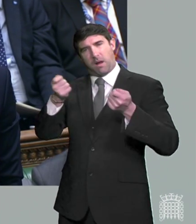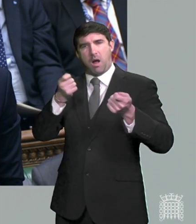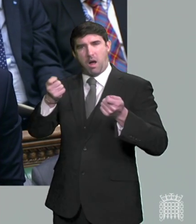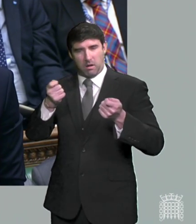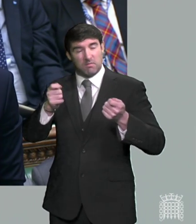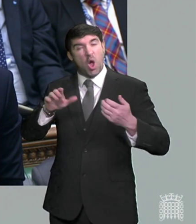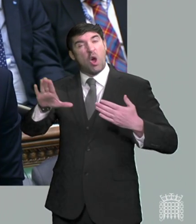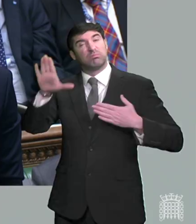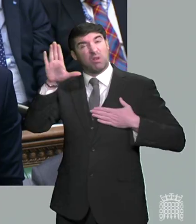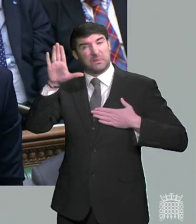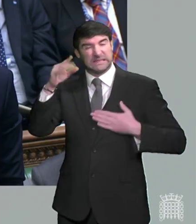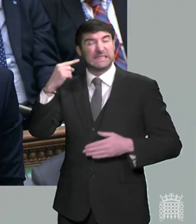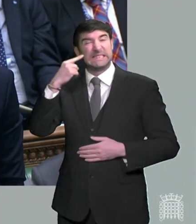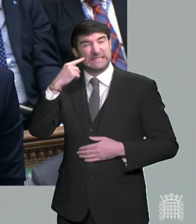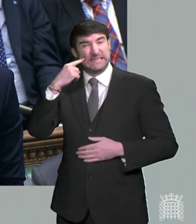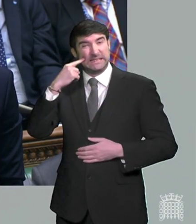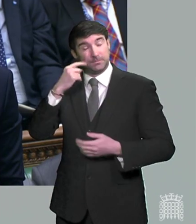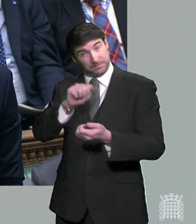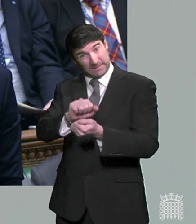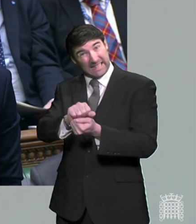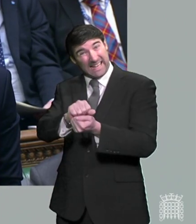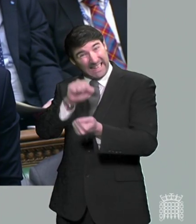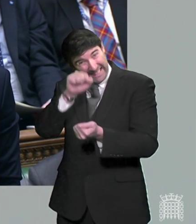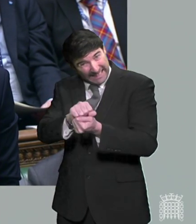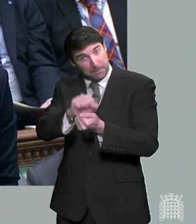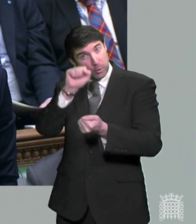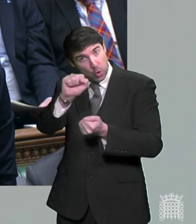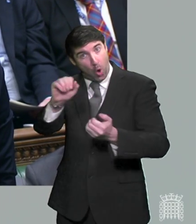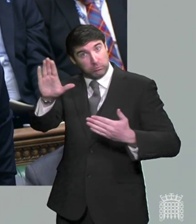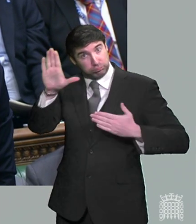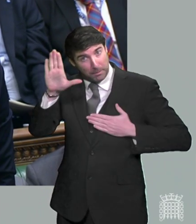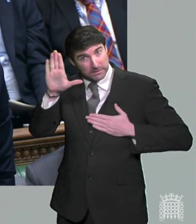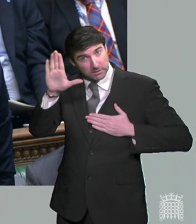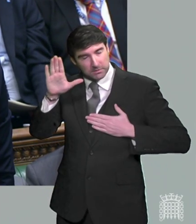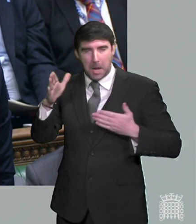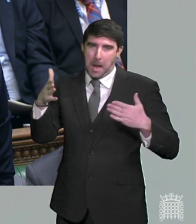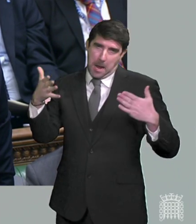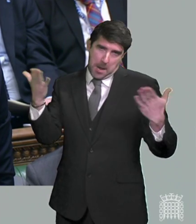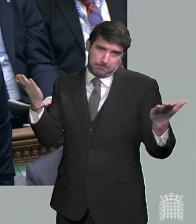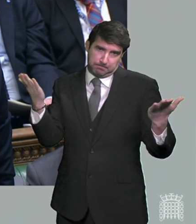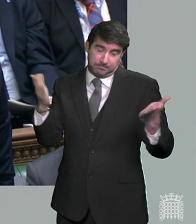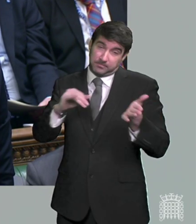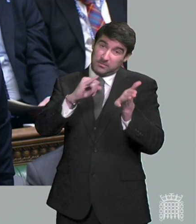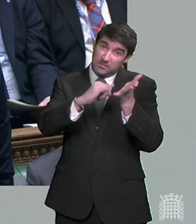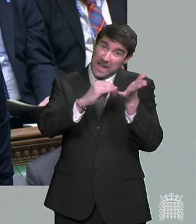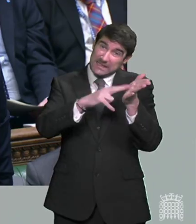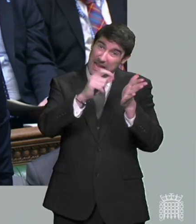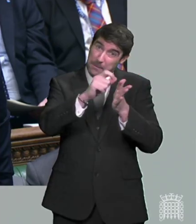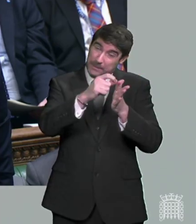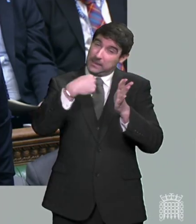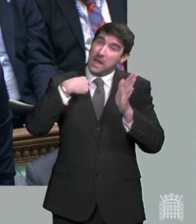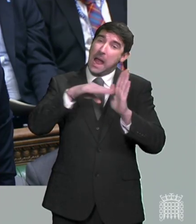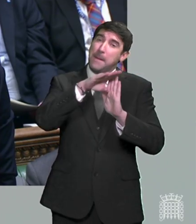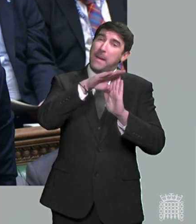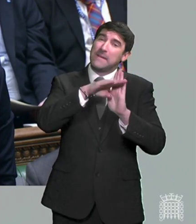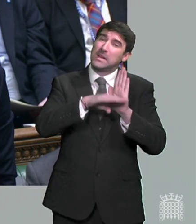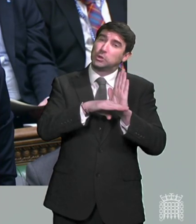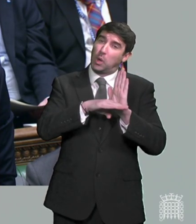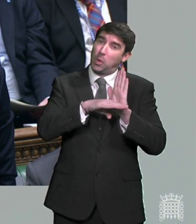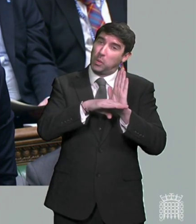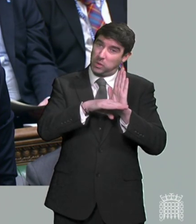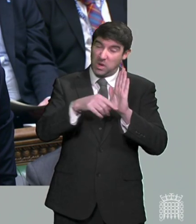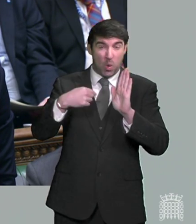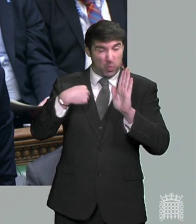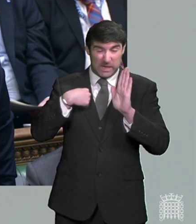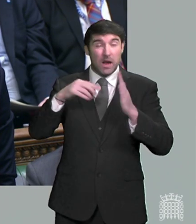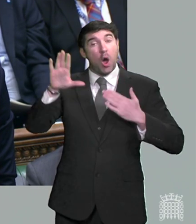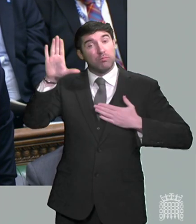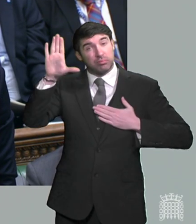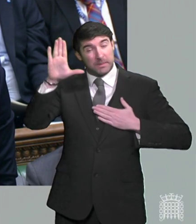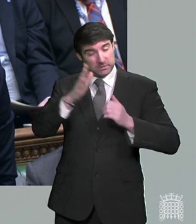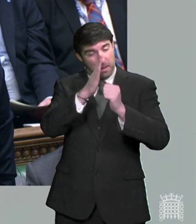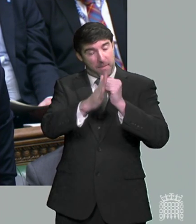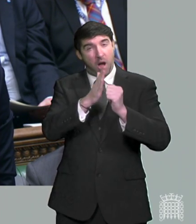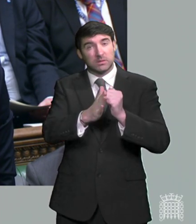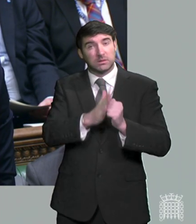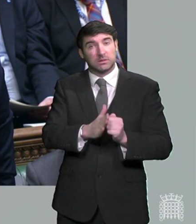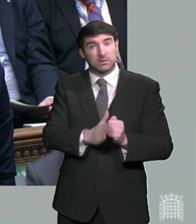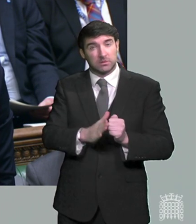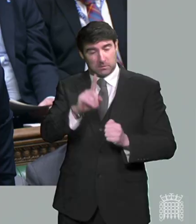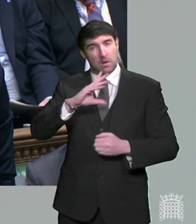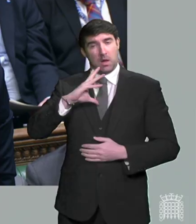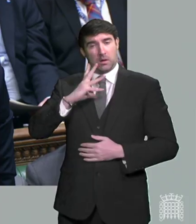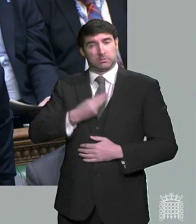Well, the Scottish Government kept their manifesto promise to the people and, thanks to support from Members of all political parties in Holyrood, the Gender Recognition Reform Bill was passed.